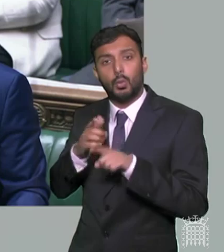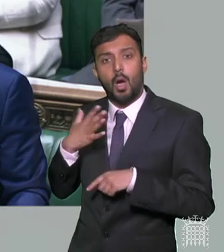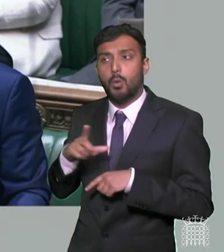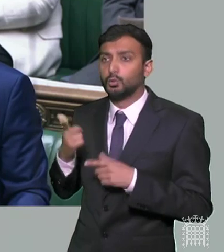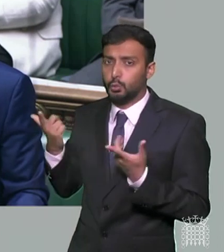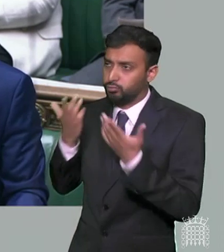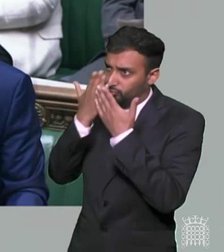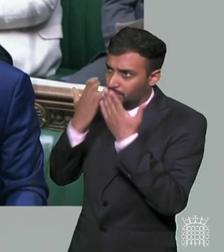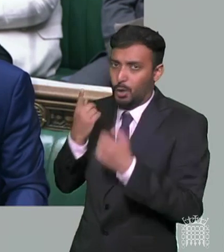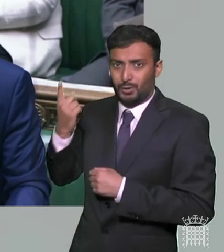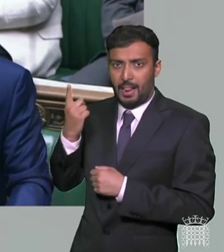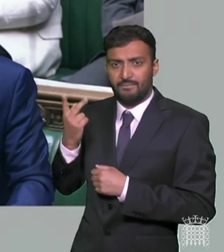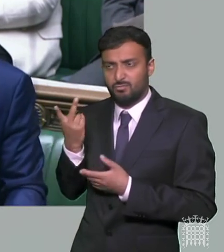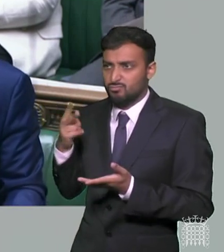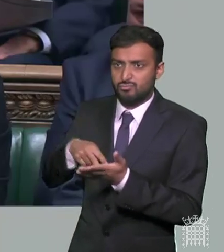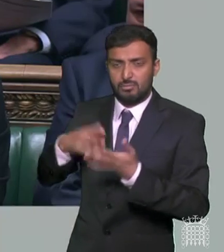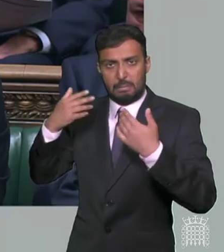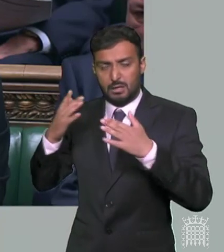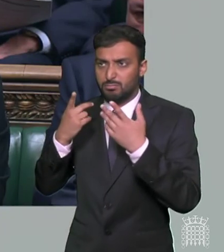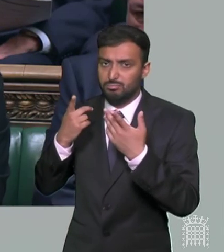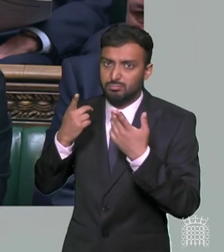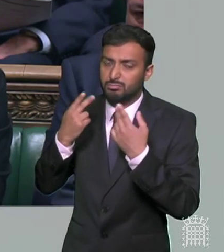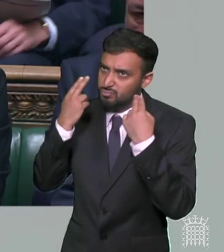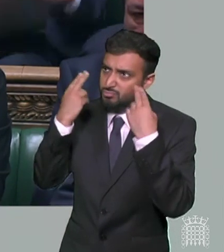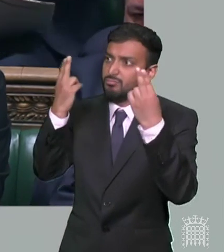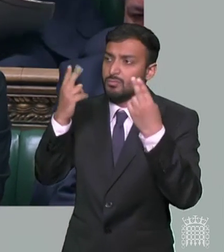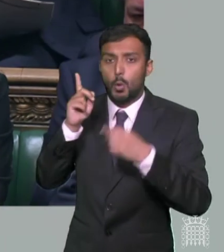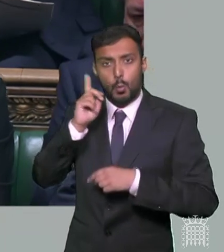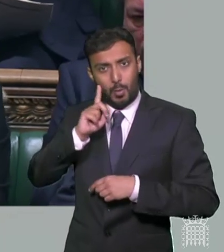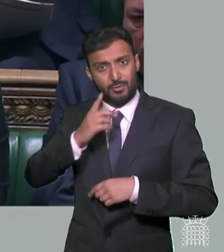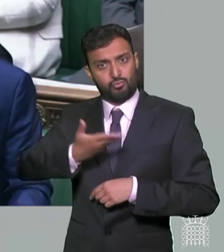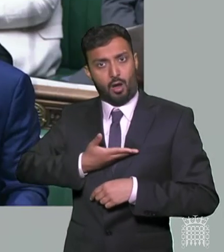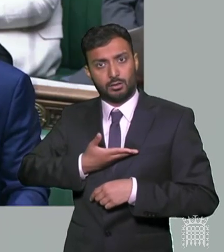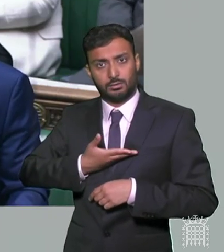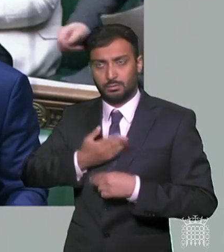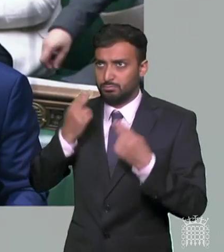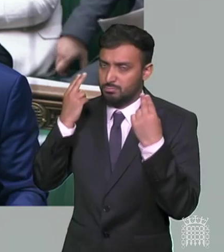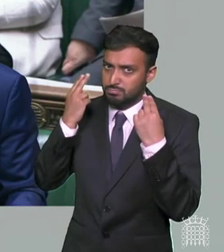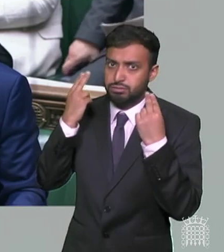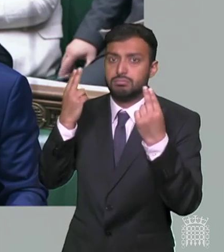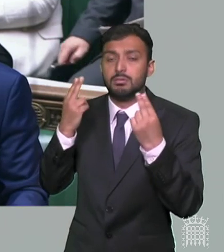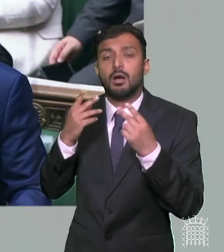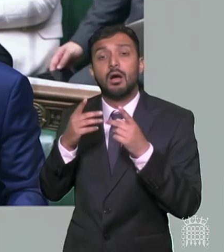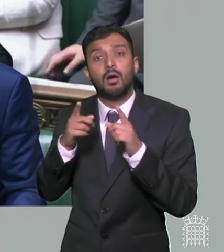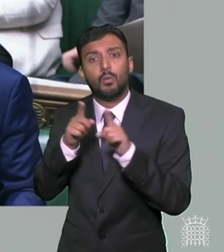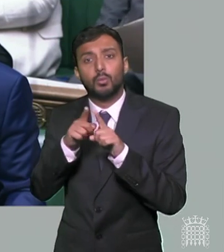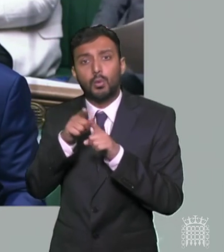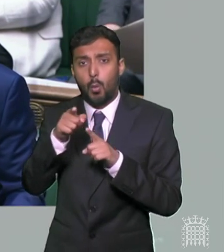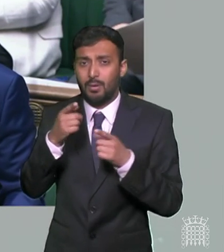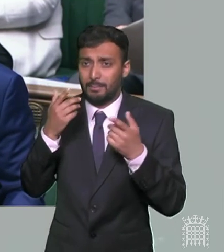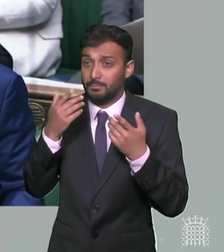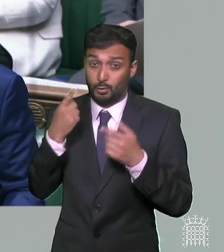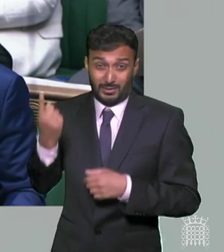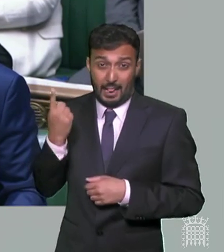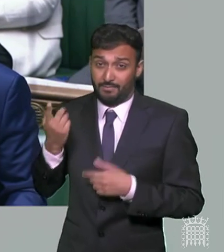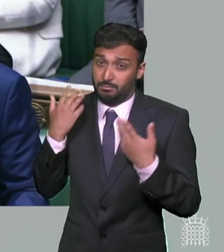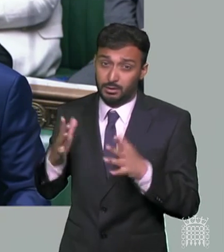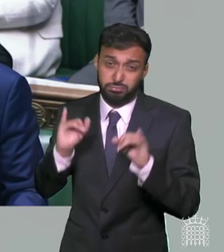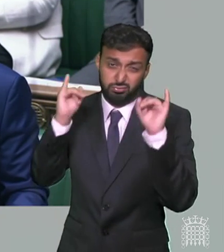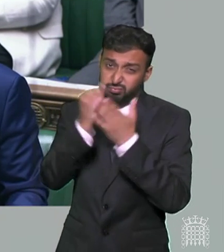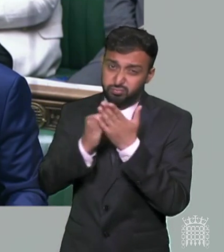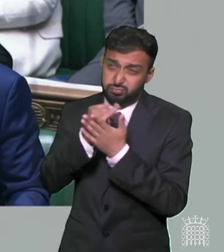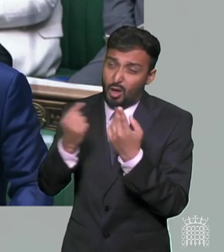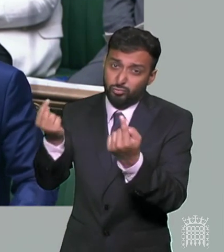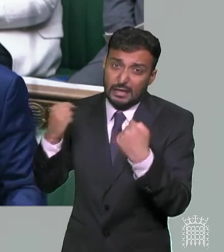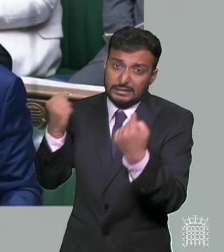and let me say at the outset what huge respect I personally have for her and for the way she has stood up for women’s rights despite, frankly, the appalling, harassment, trolling and bullying she has faced.